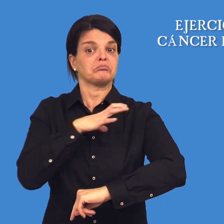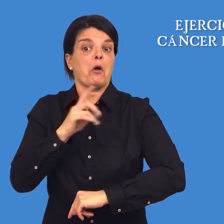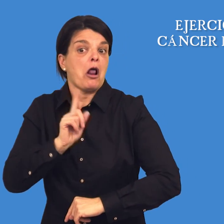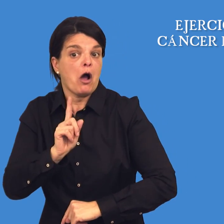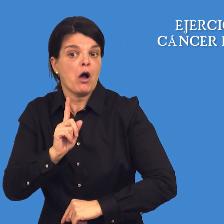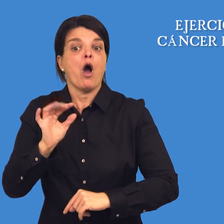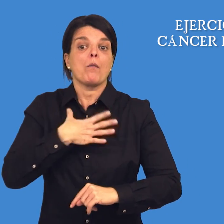no